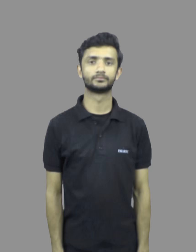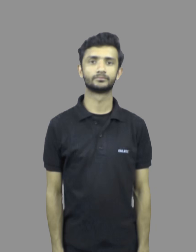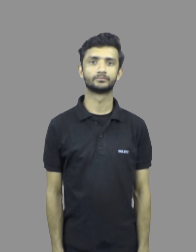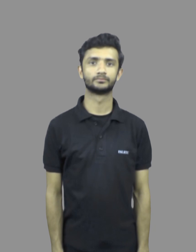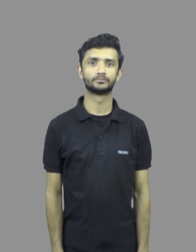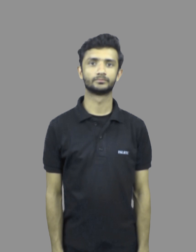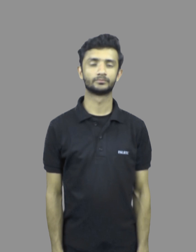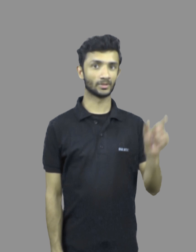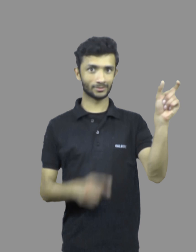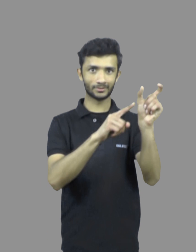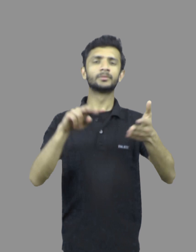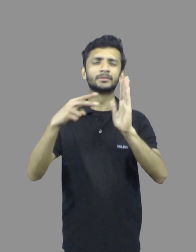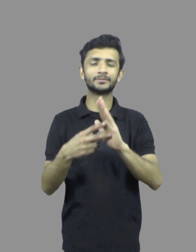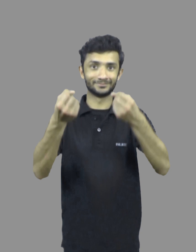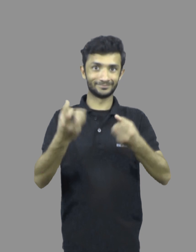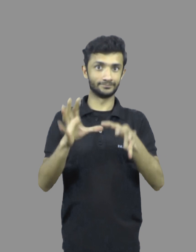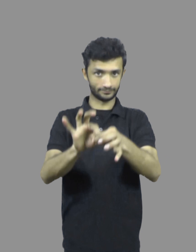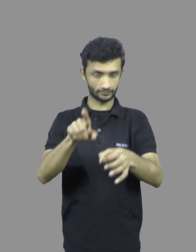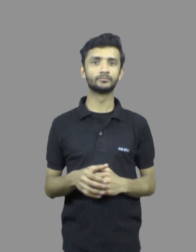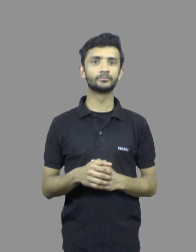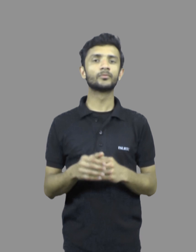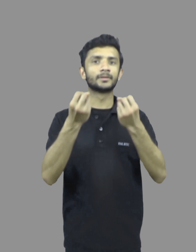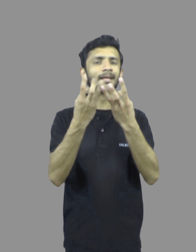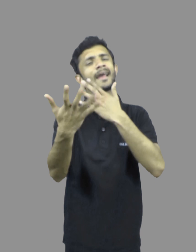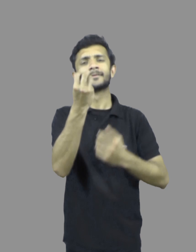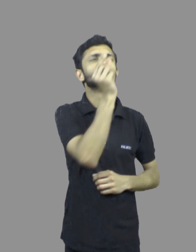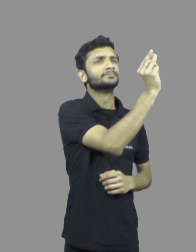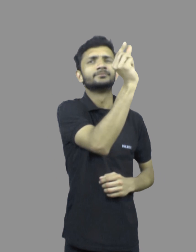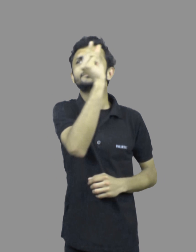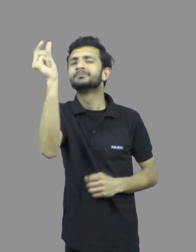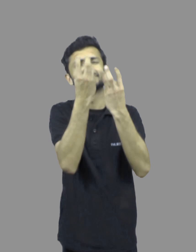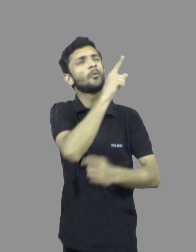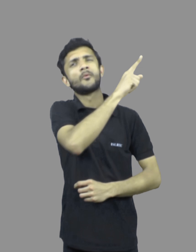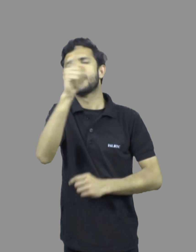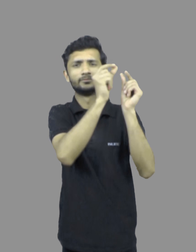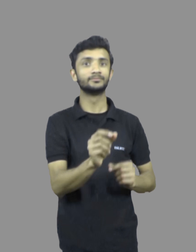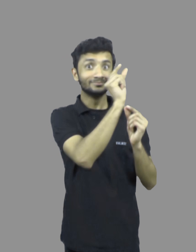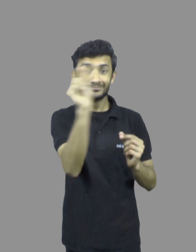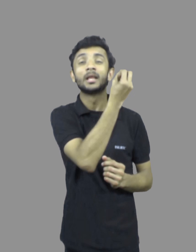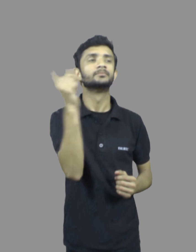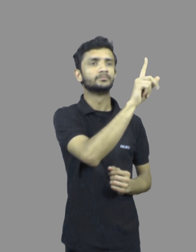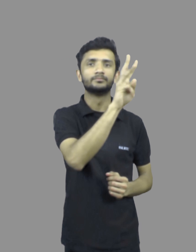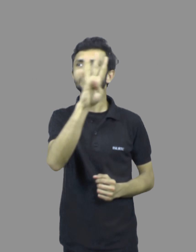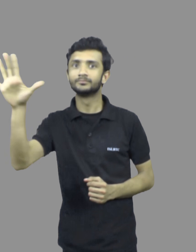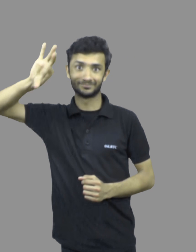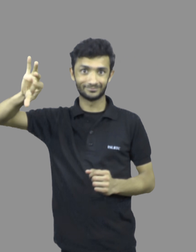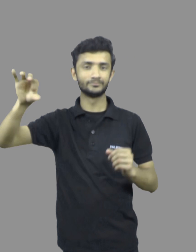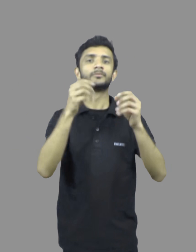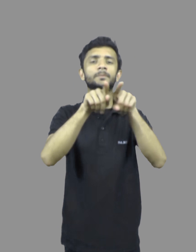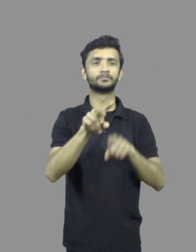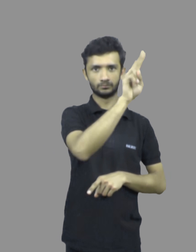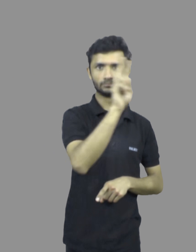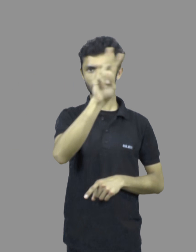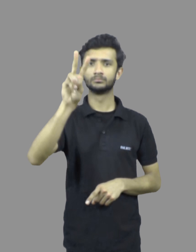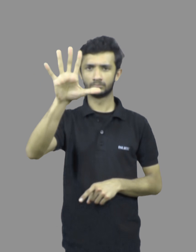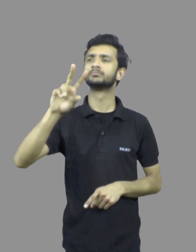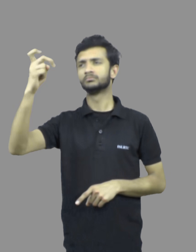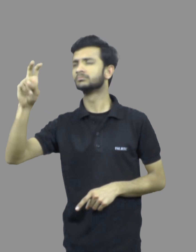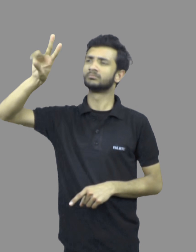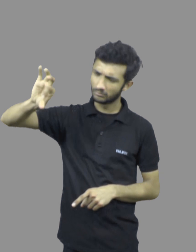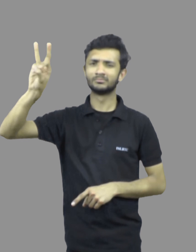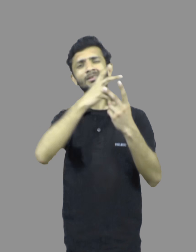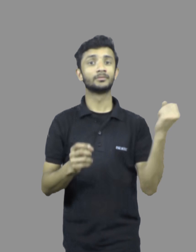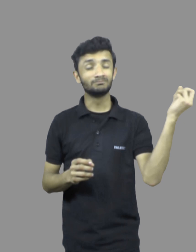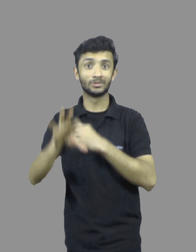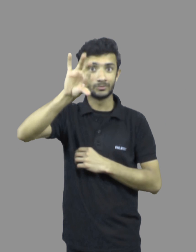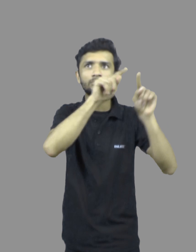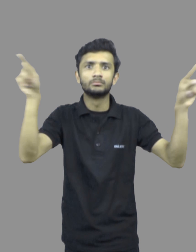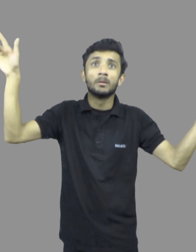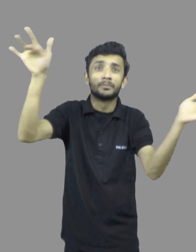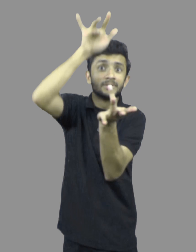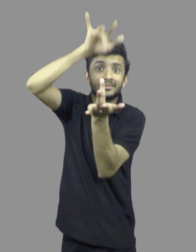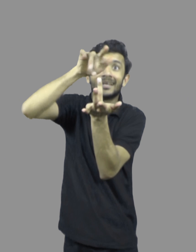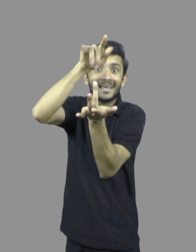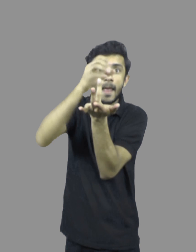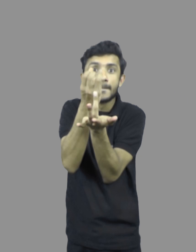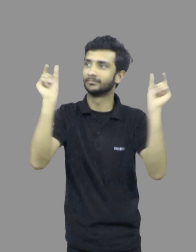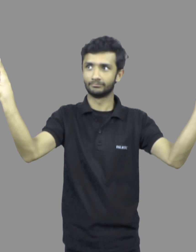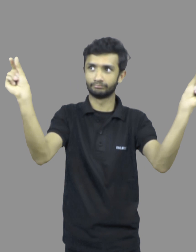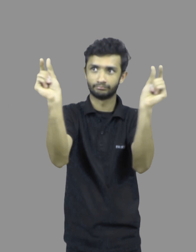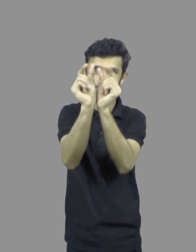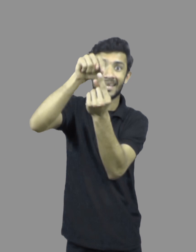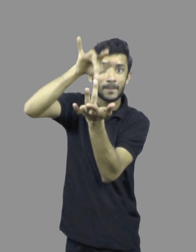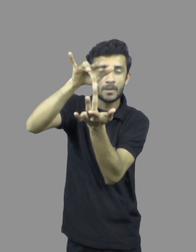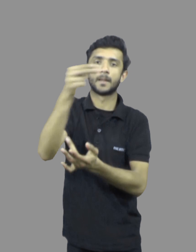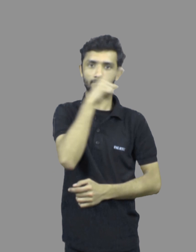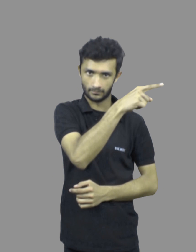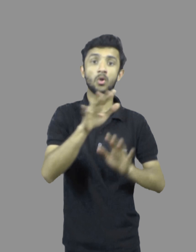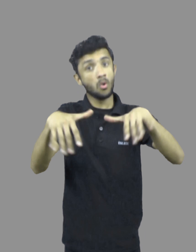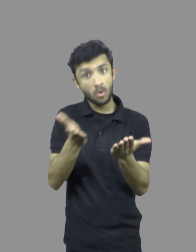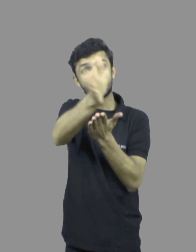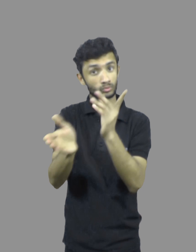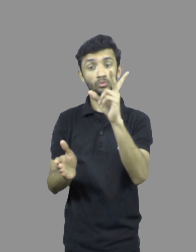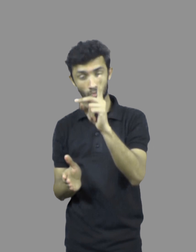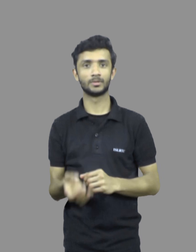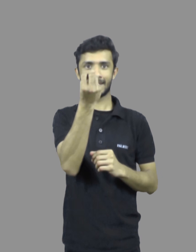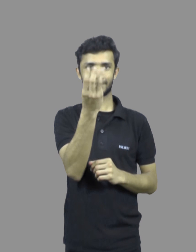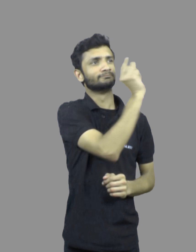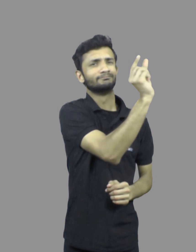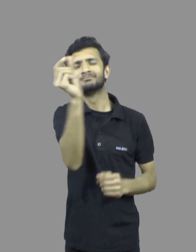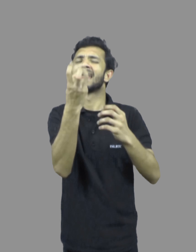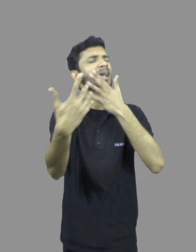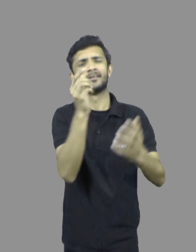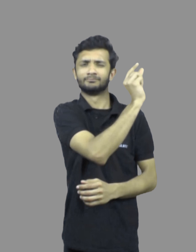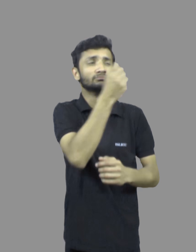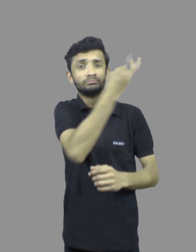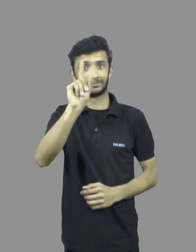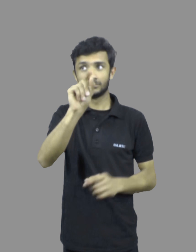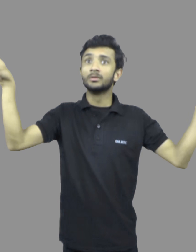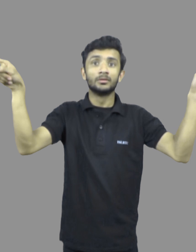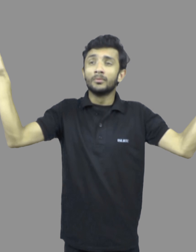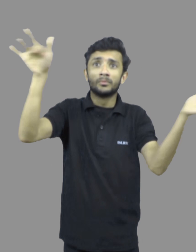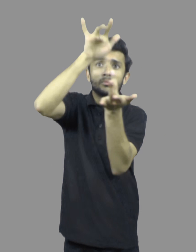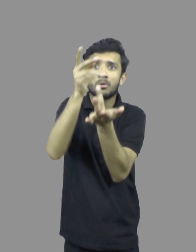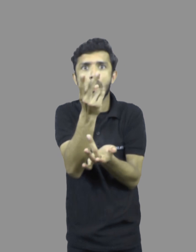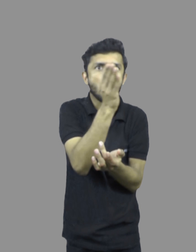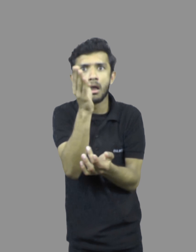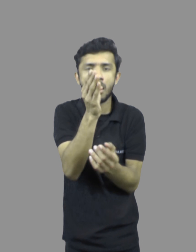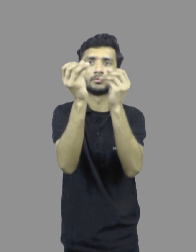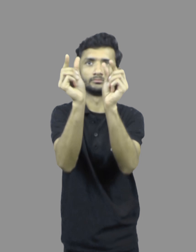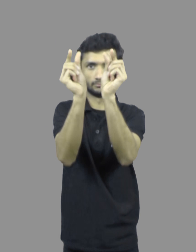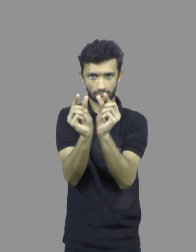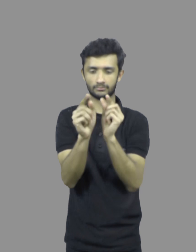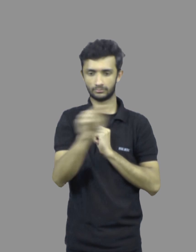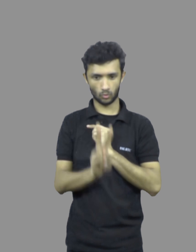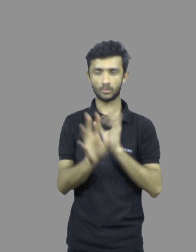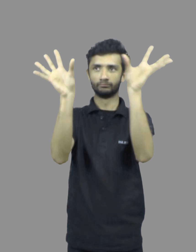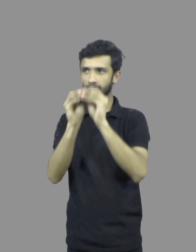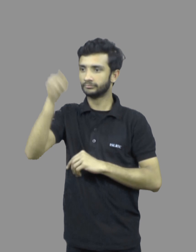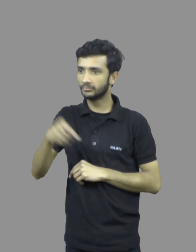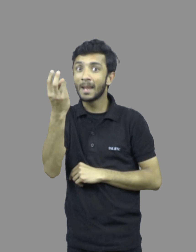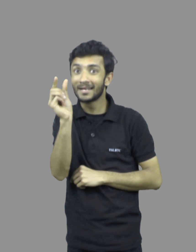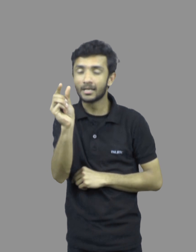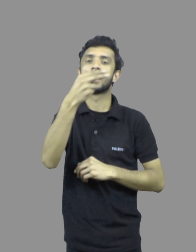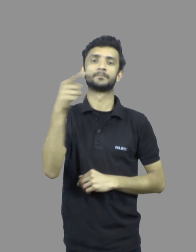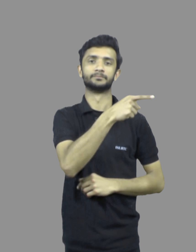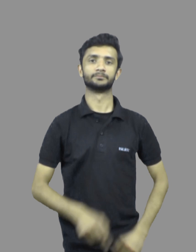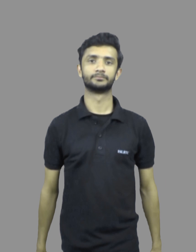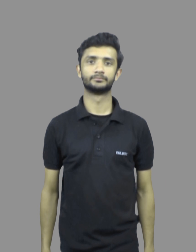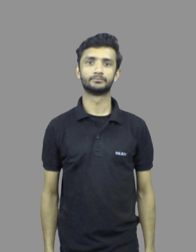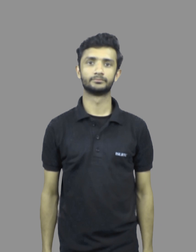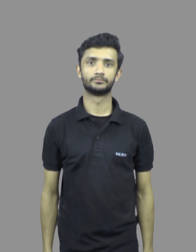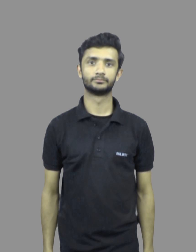Median